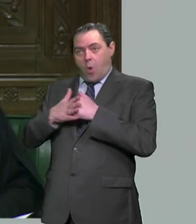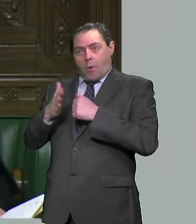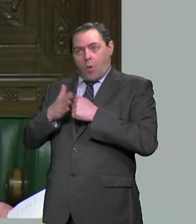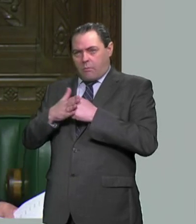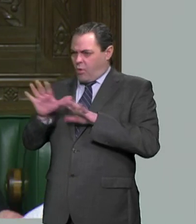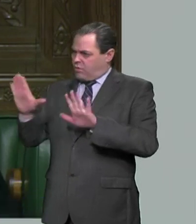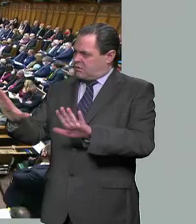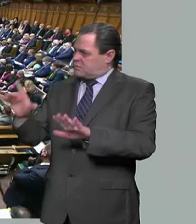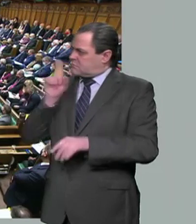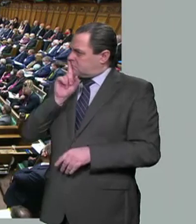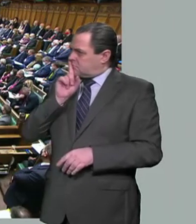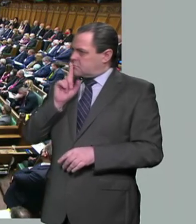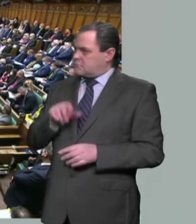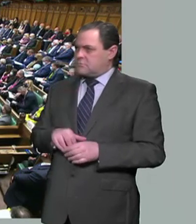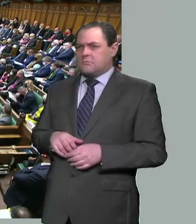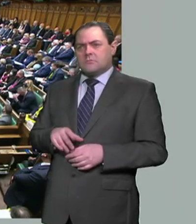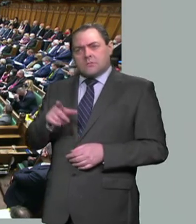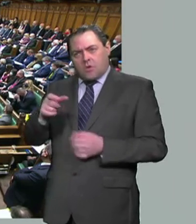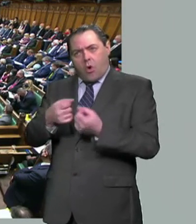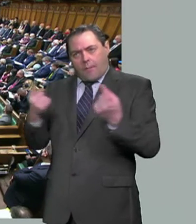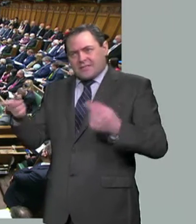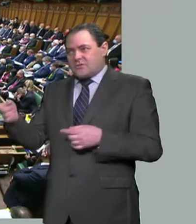Who wants to be the first to leave? Please put your hand up, because I am going to pick one of you.